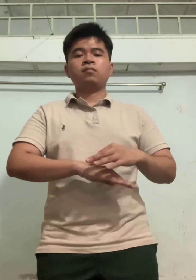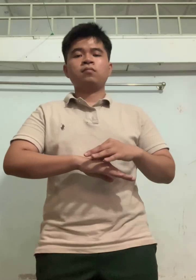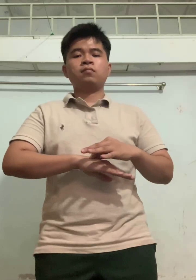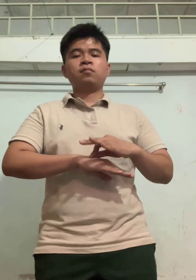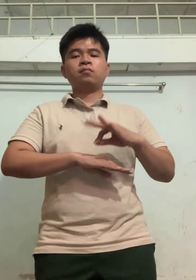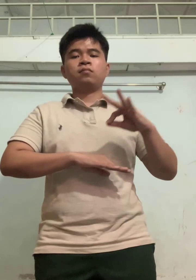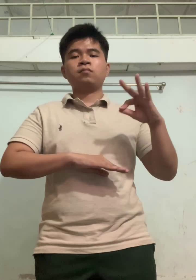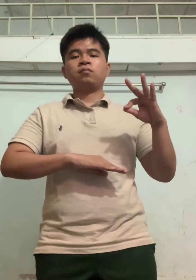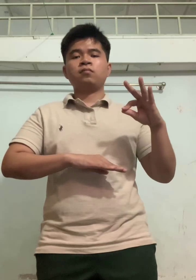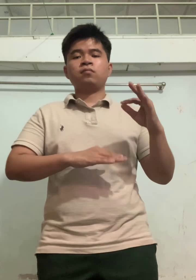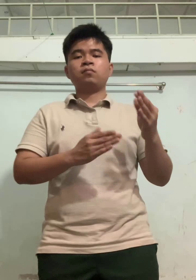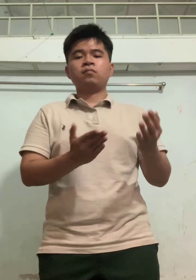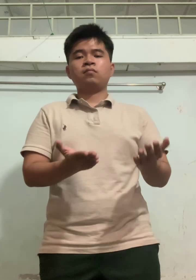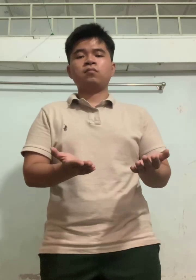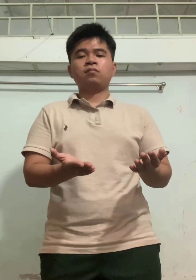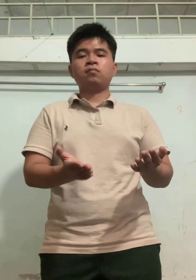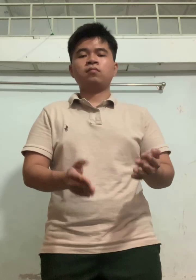tuan nay